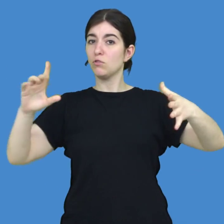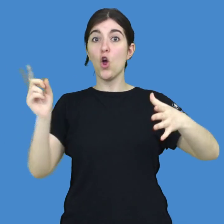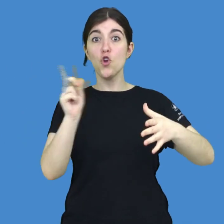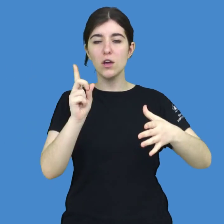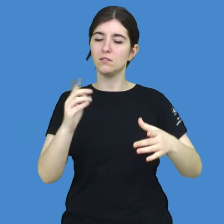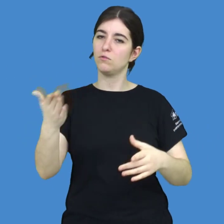no